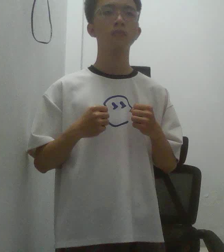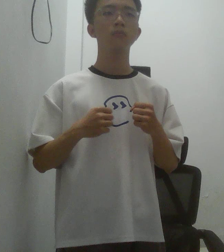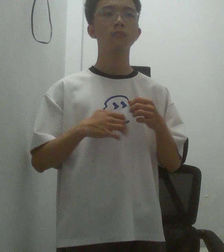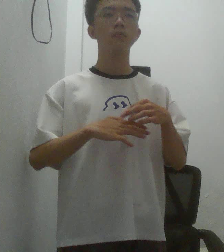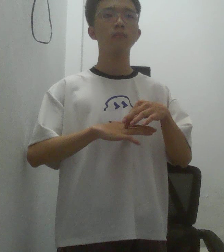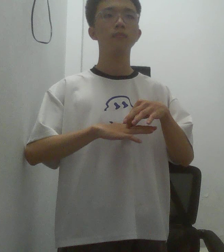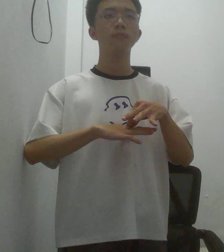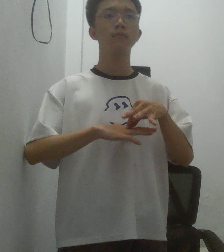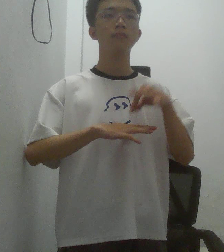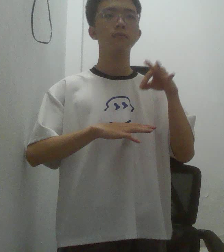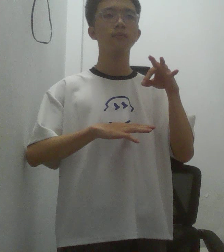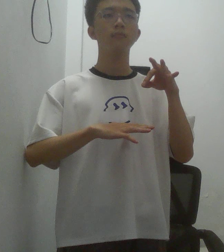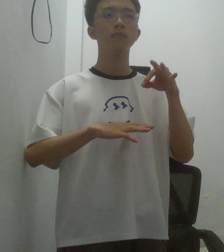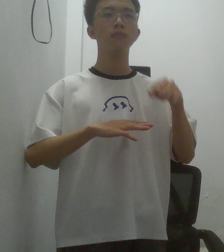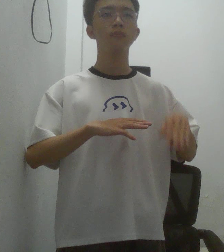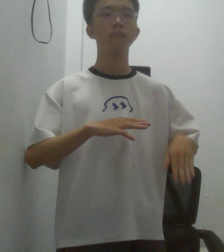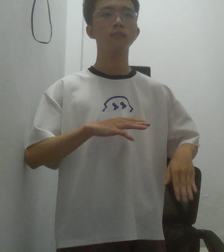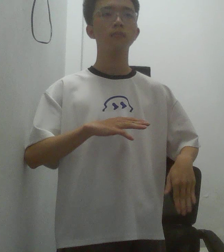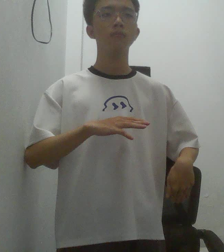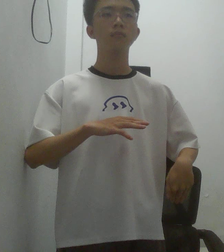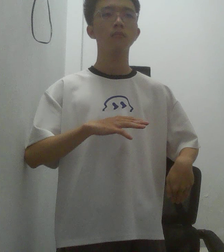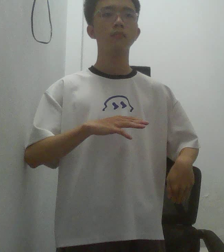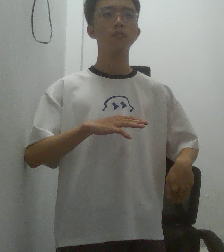tuan sau